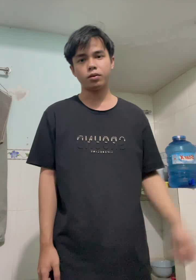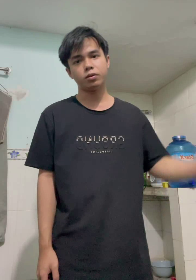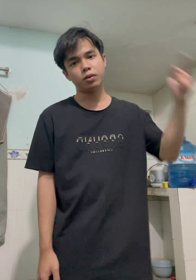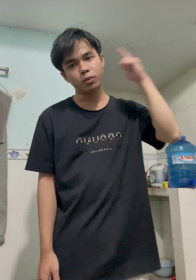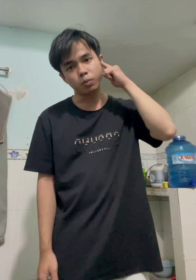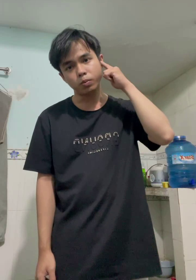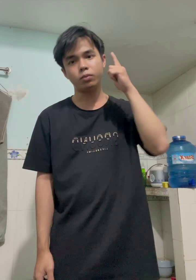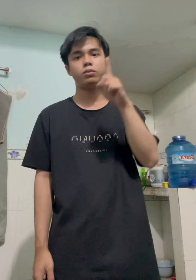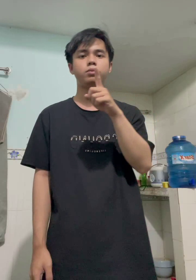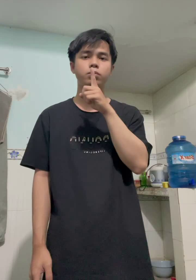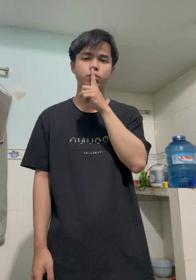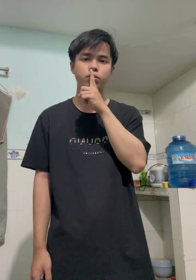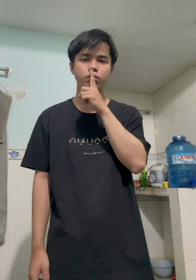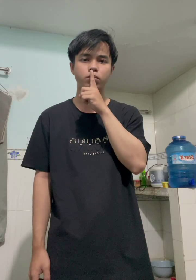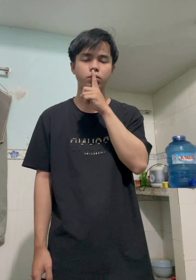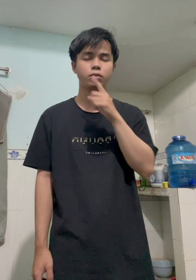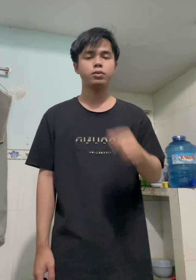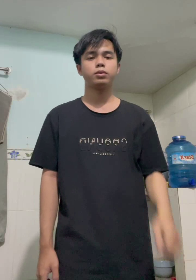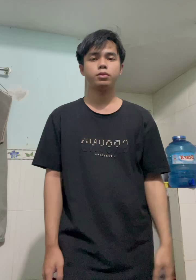diec